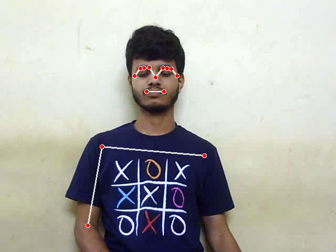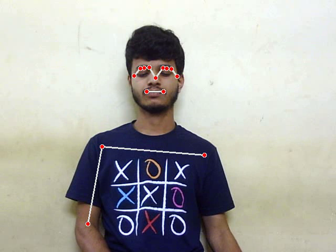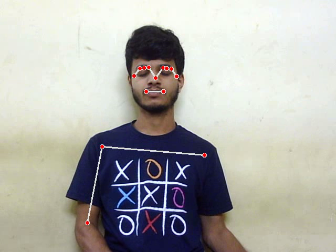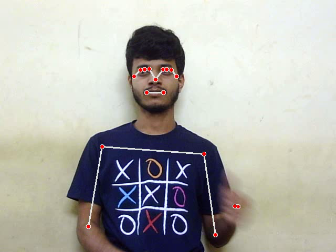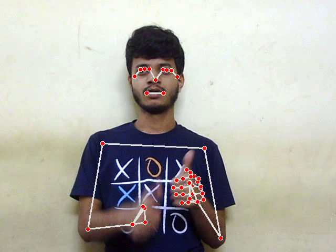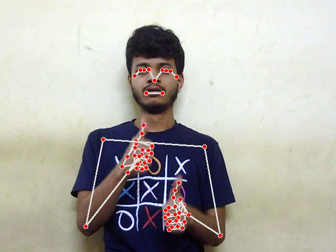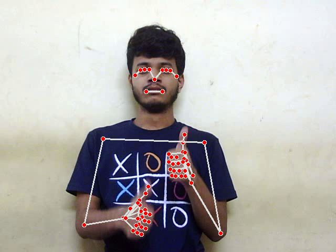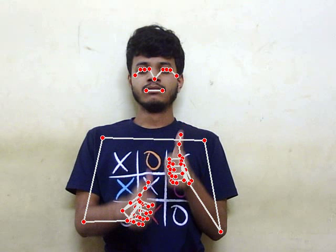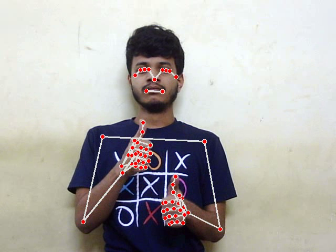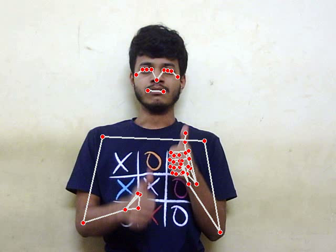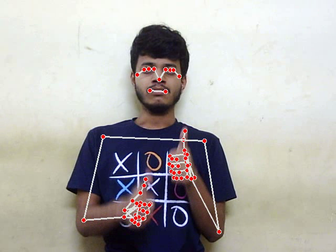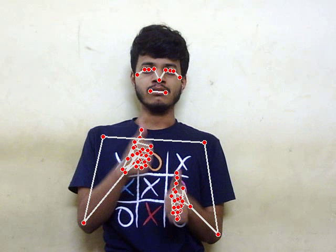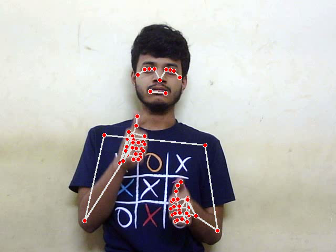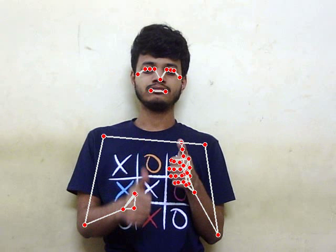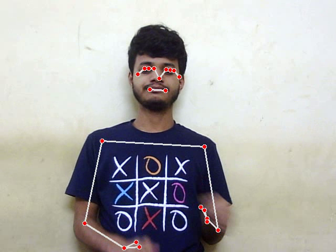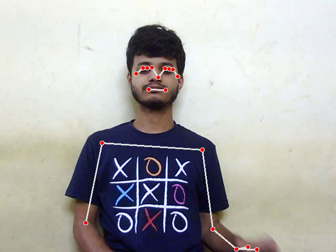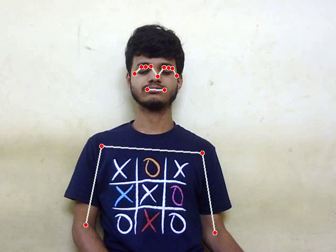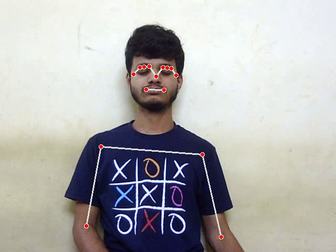which